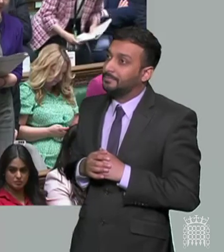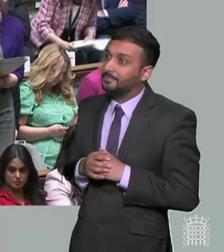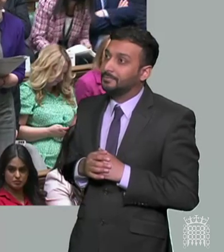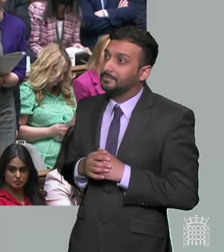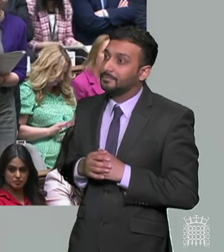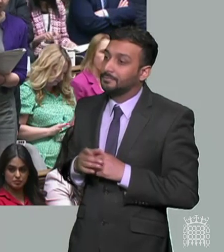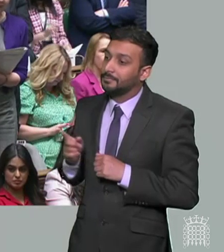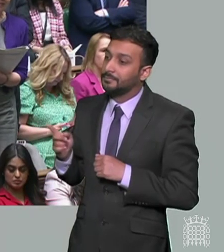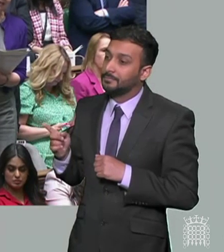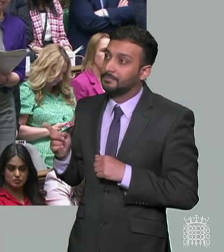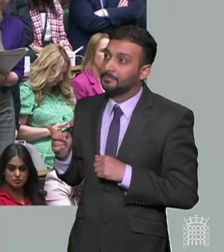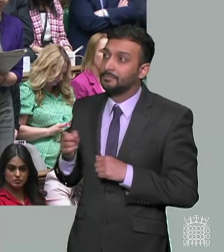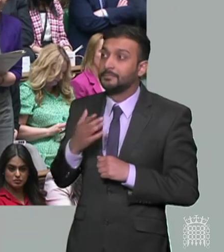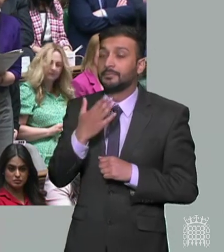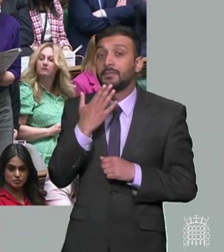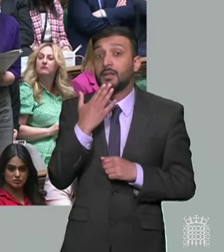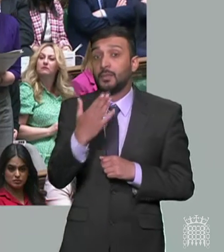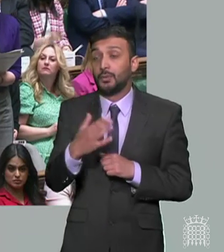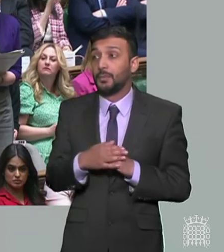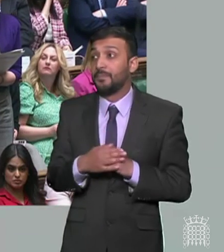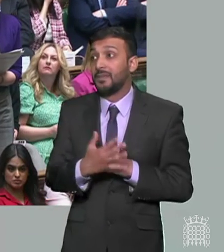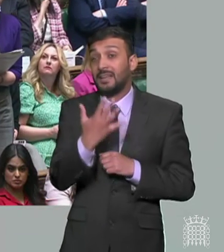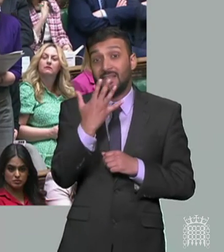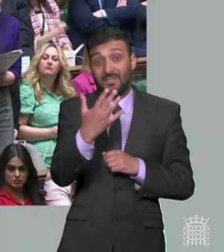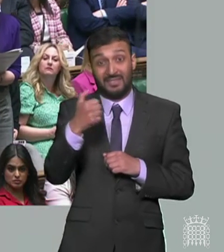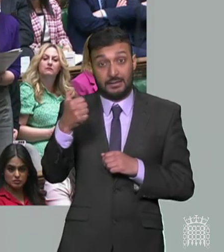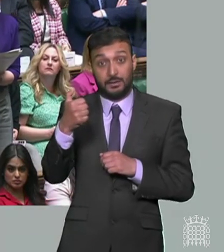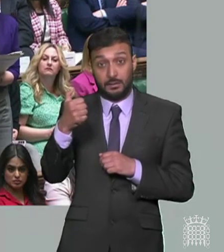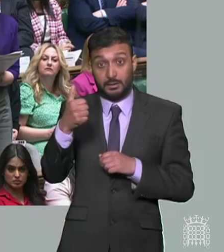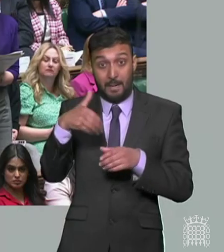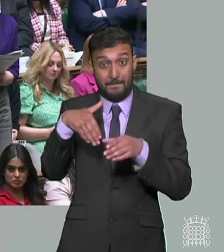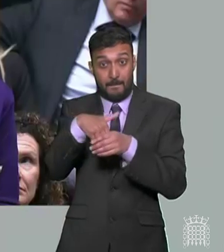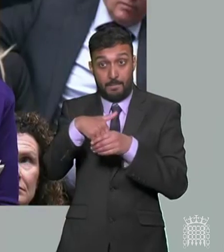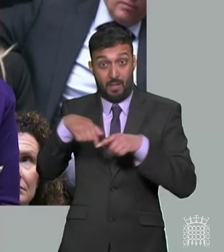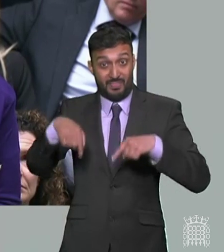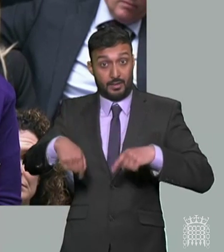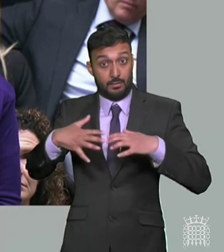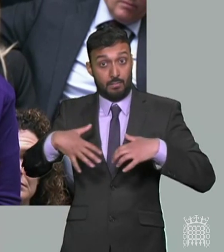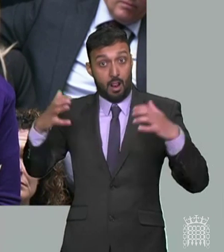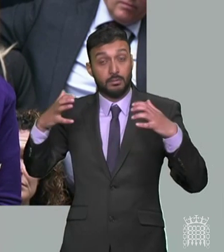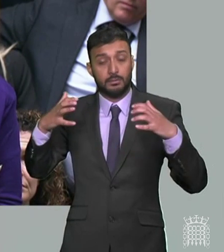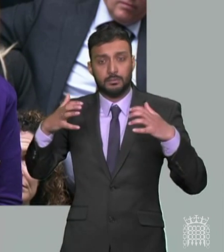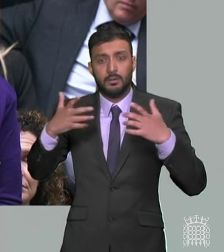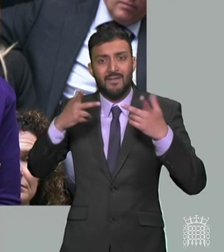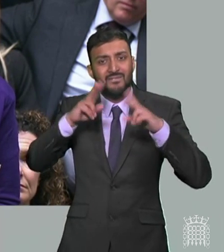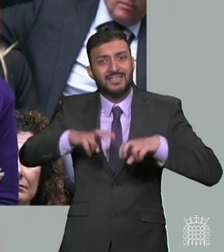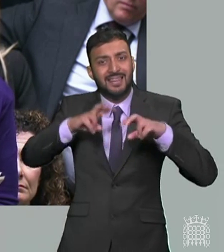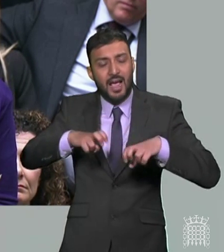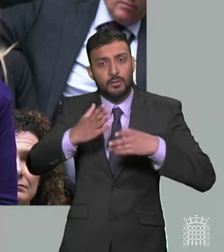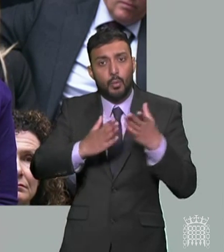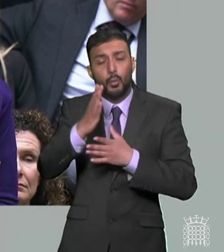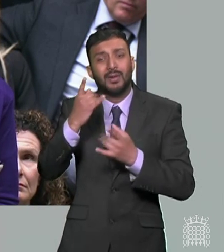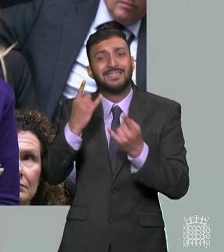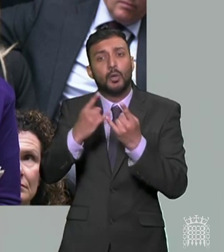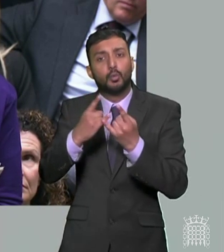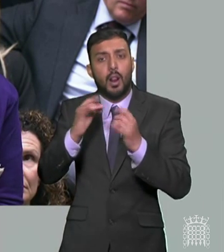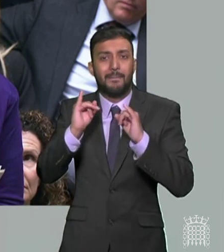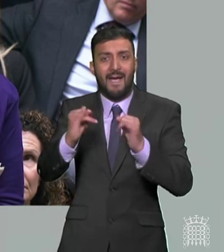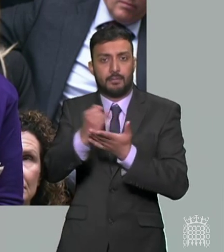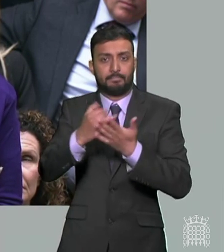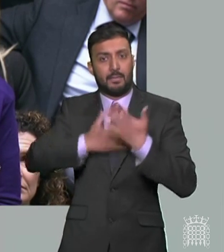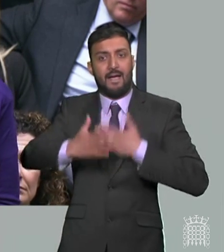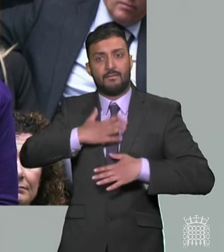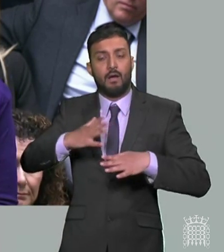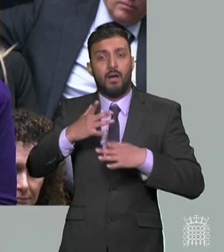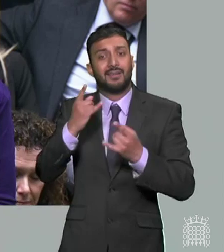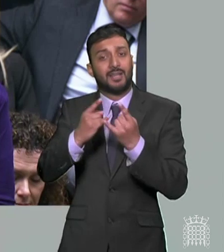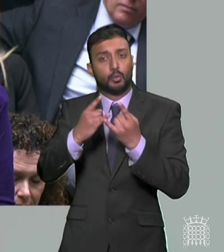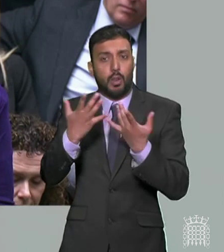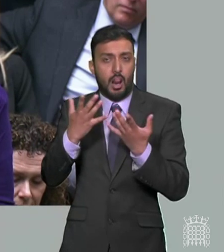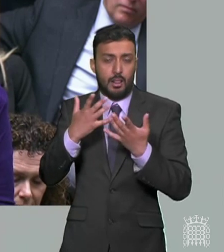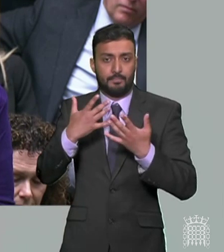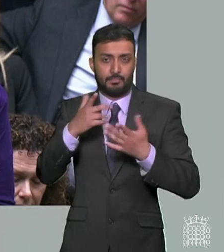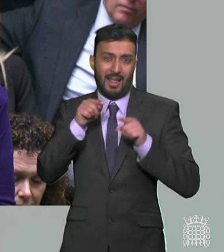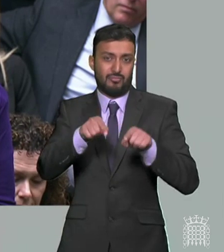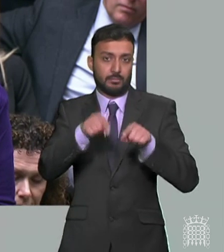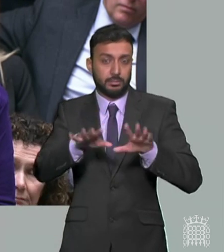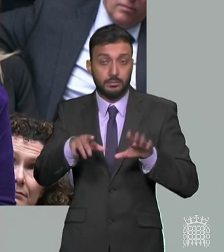4. Fifty-six Members of this House are under investigation for sexual misconduct, and that includes three members of the Prime Minister’s Cabinet.